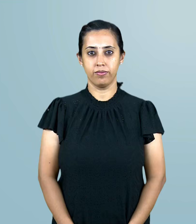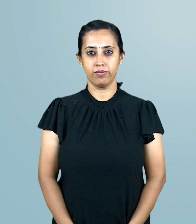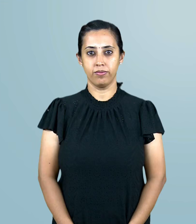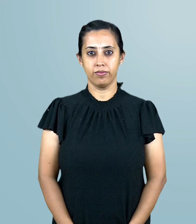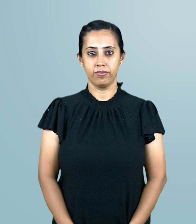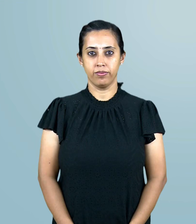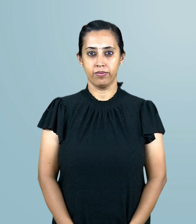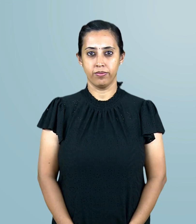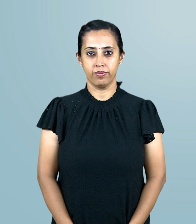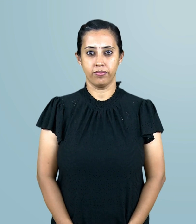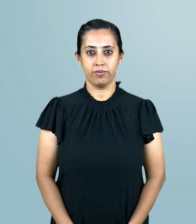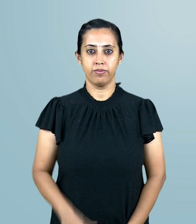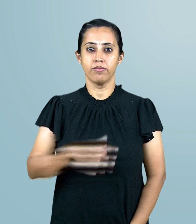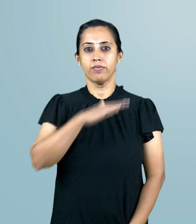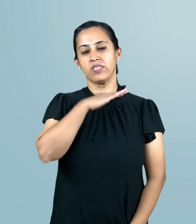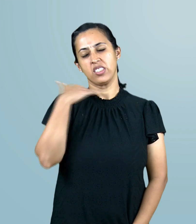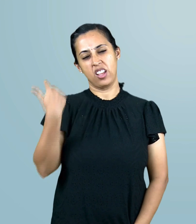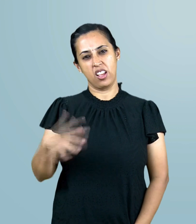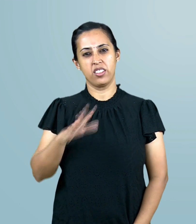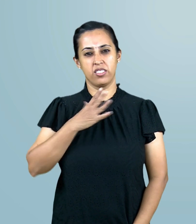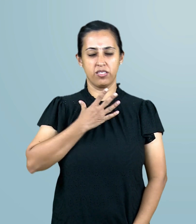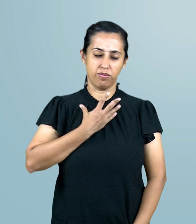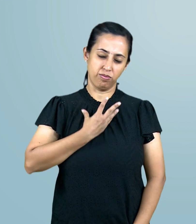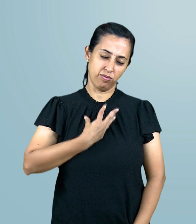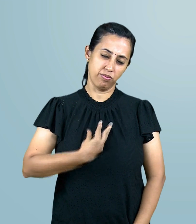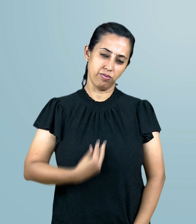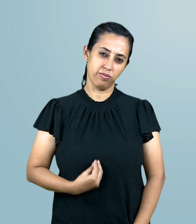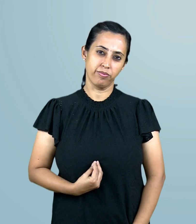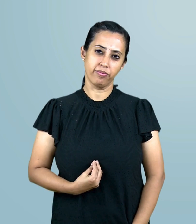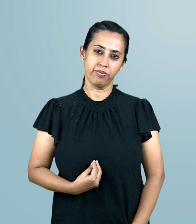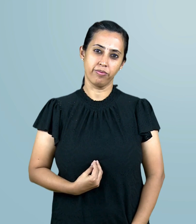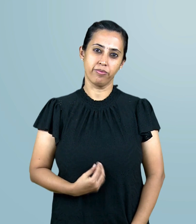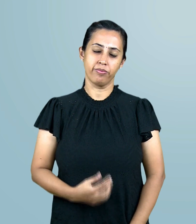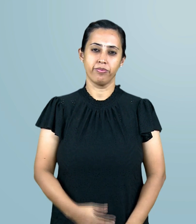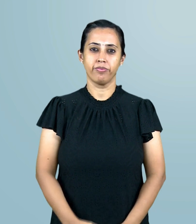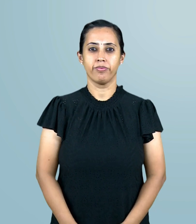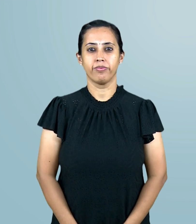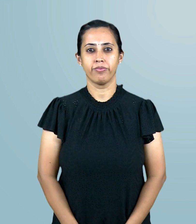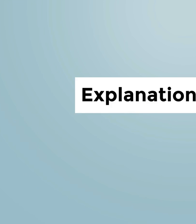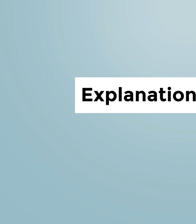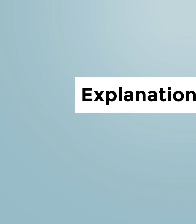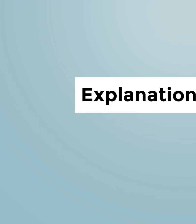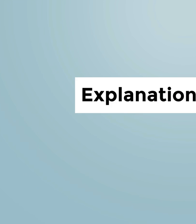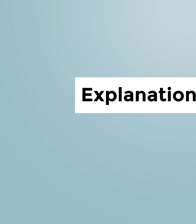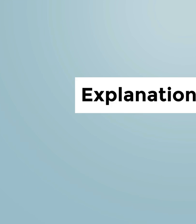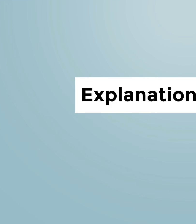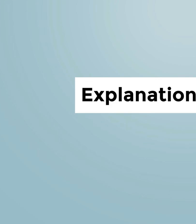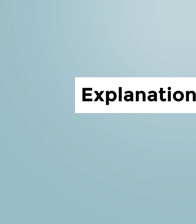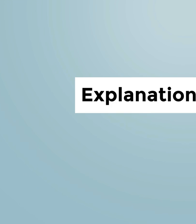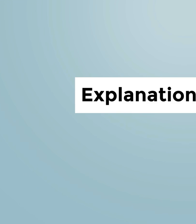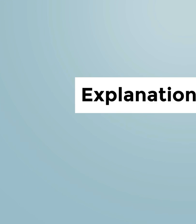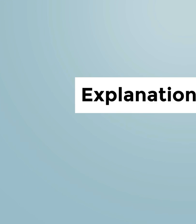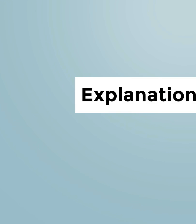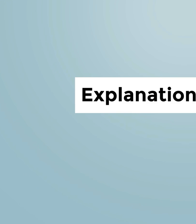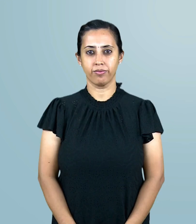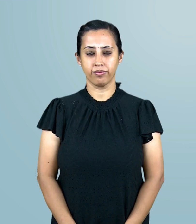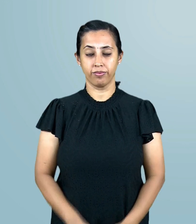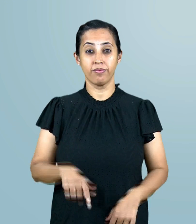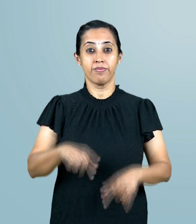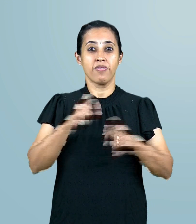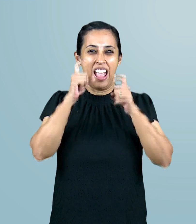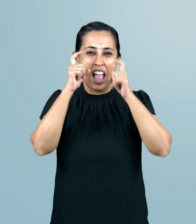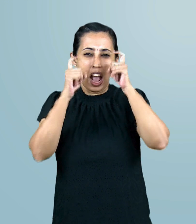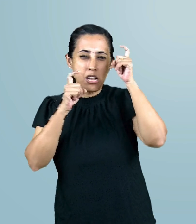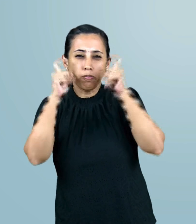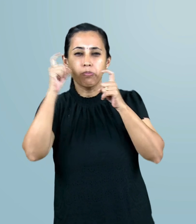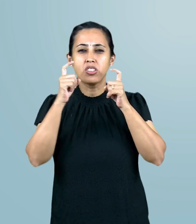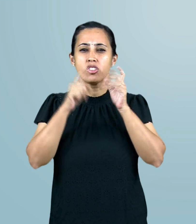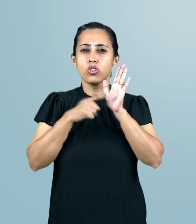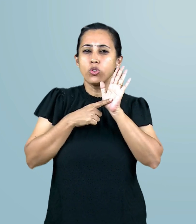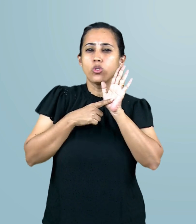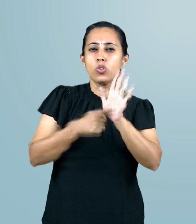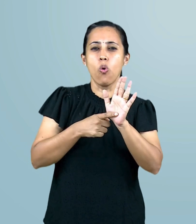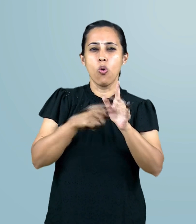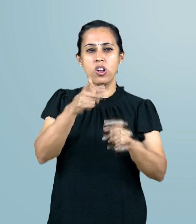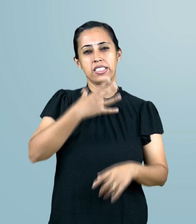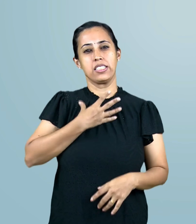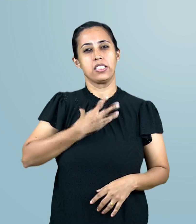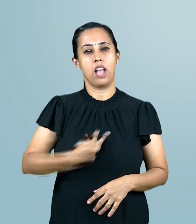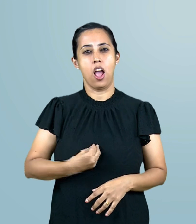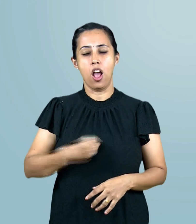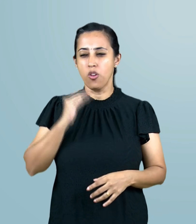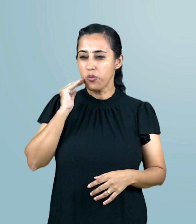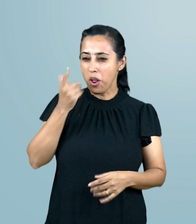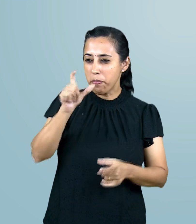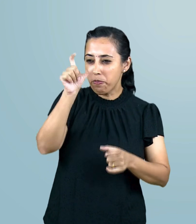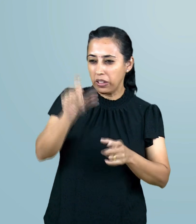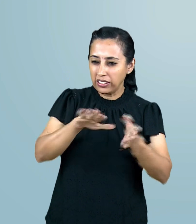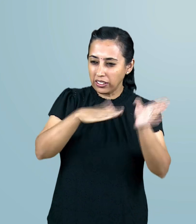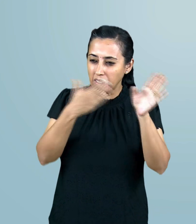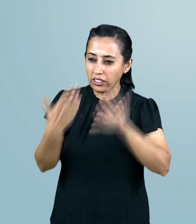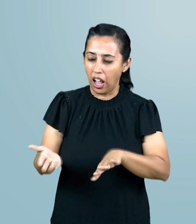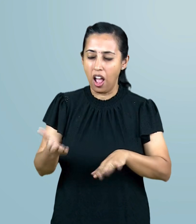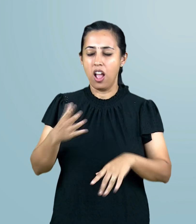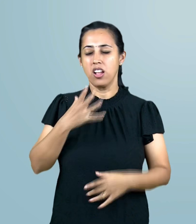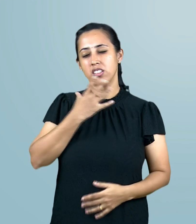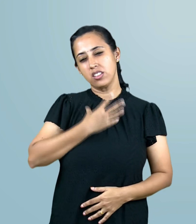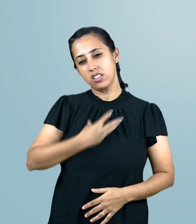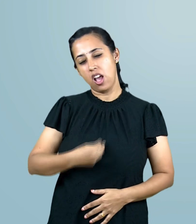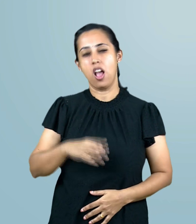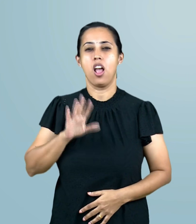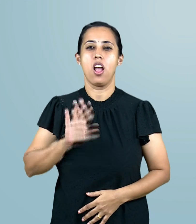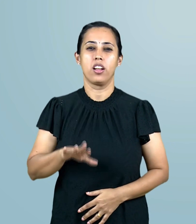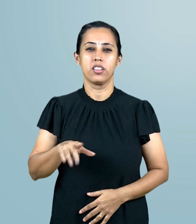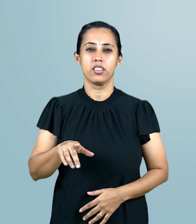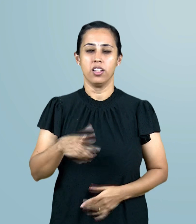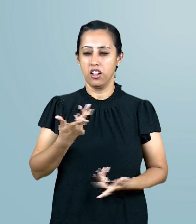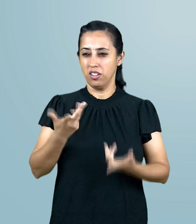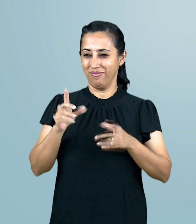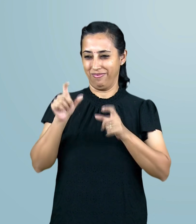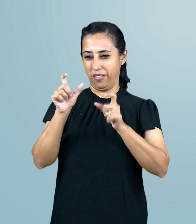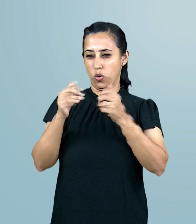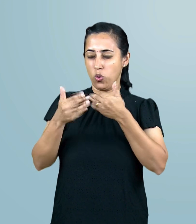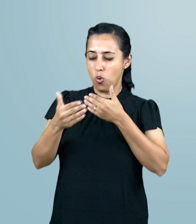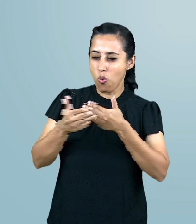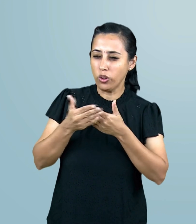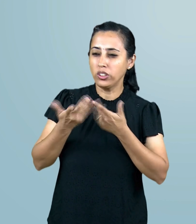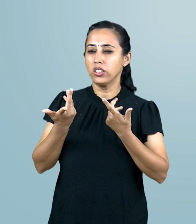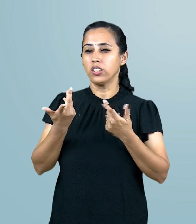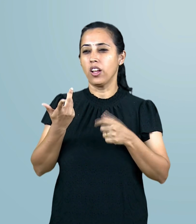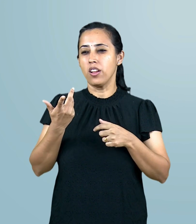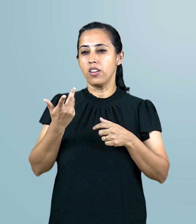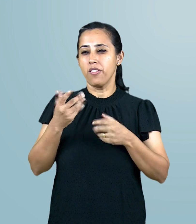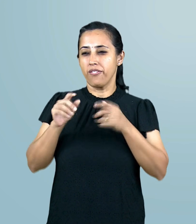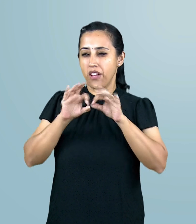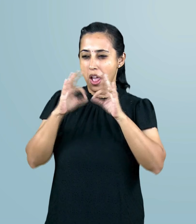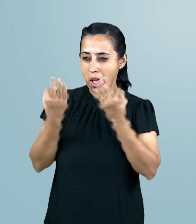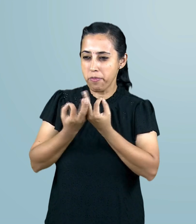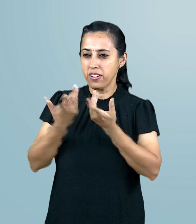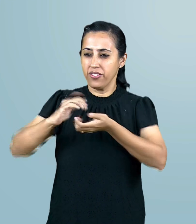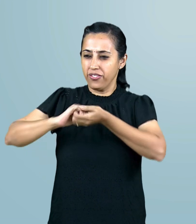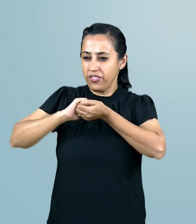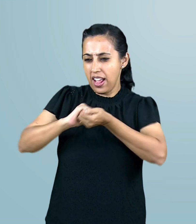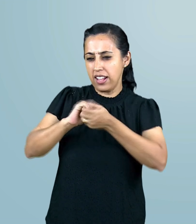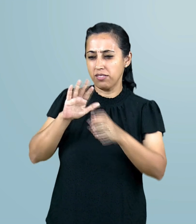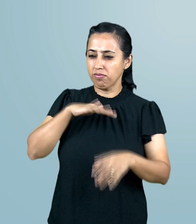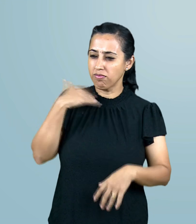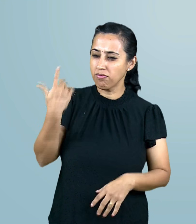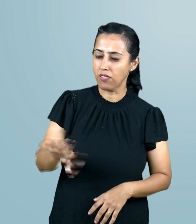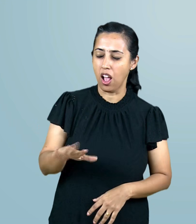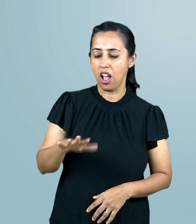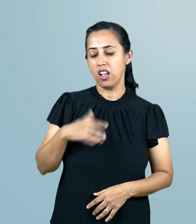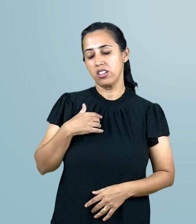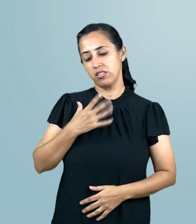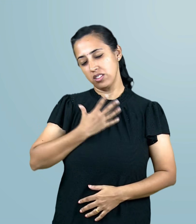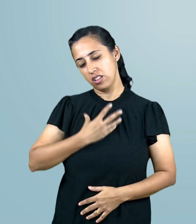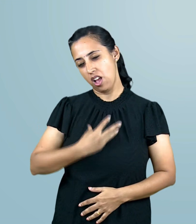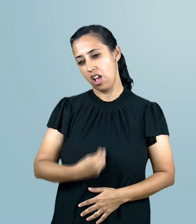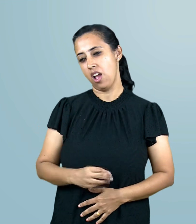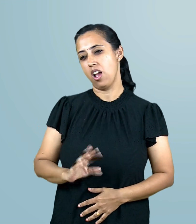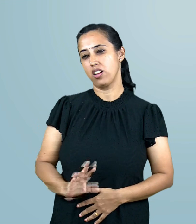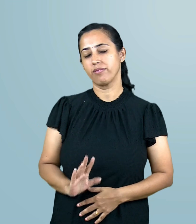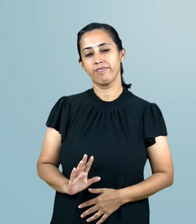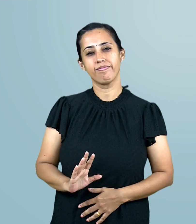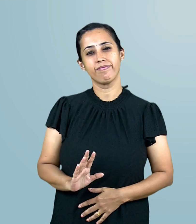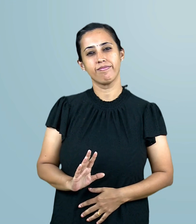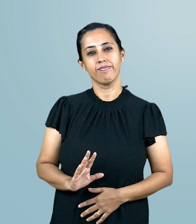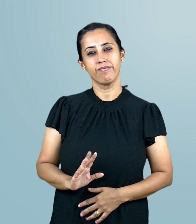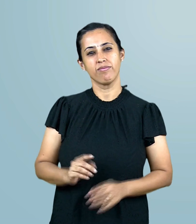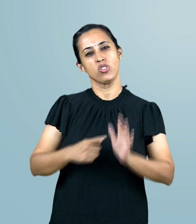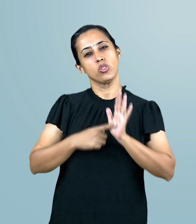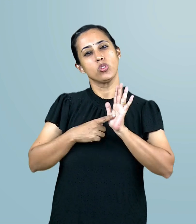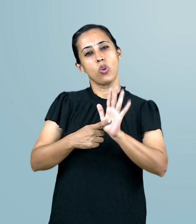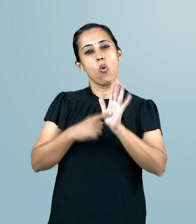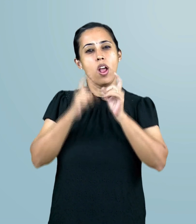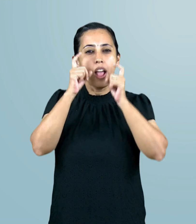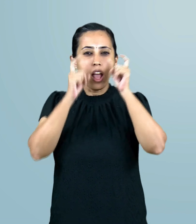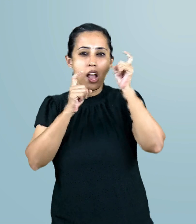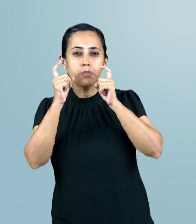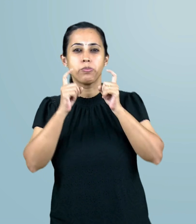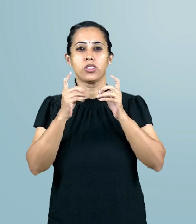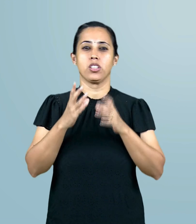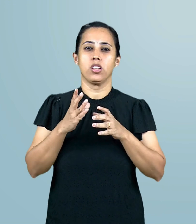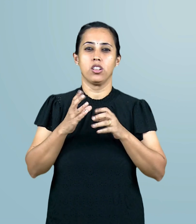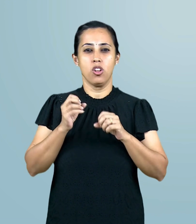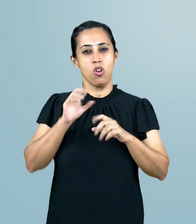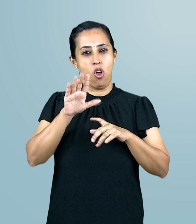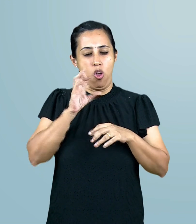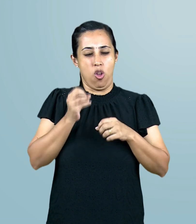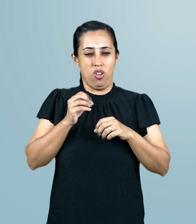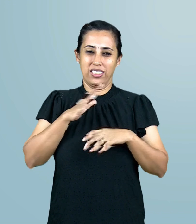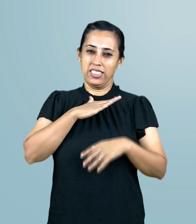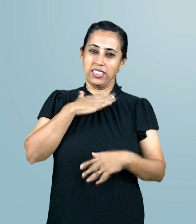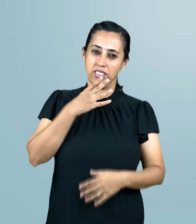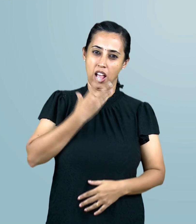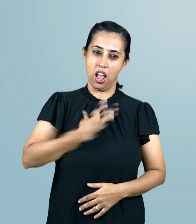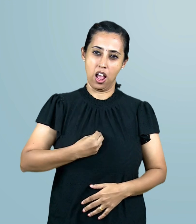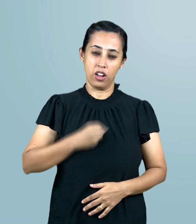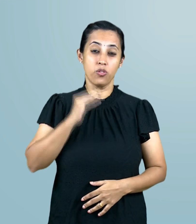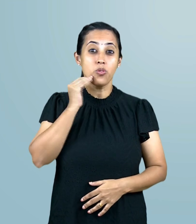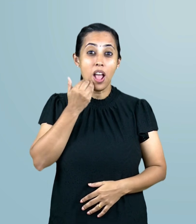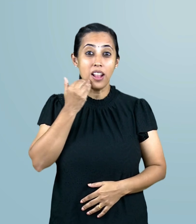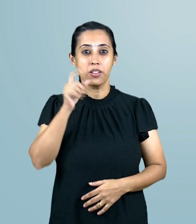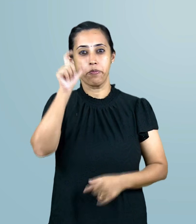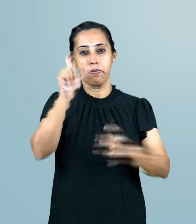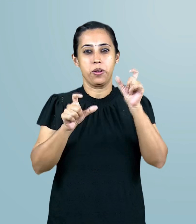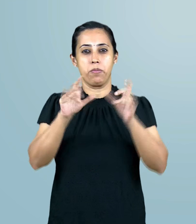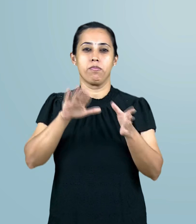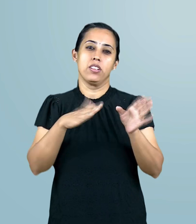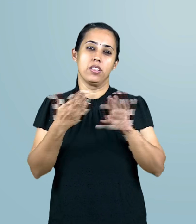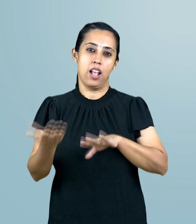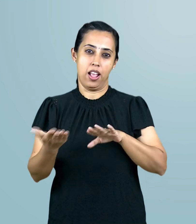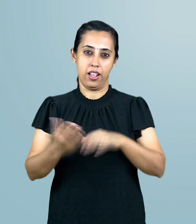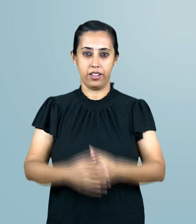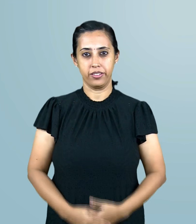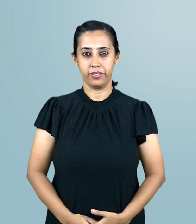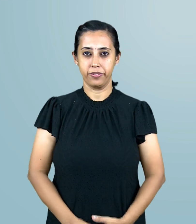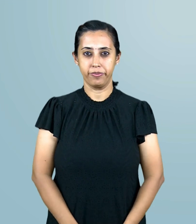Mourning